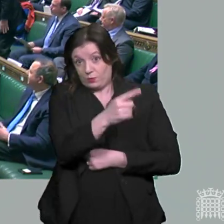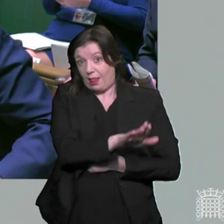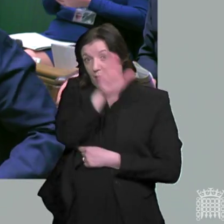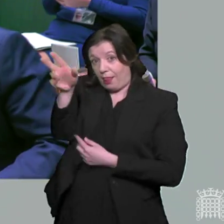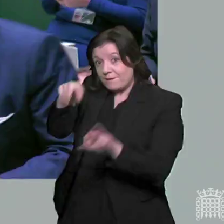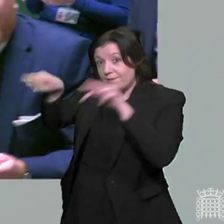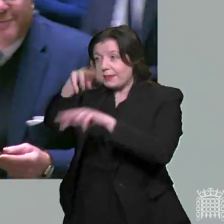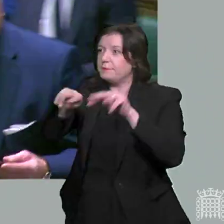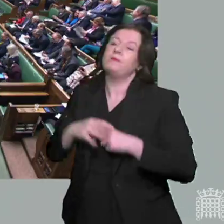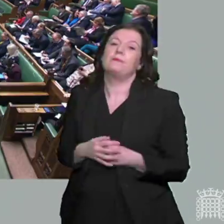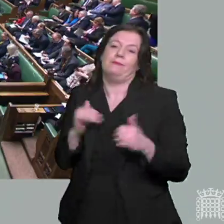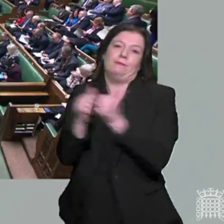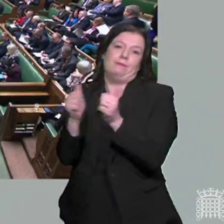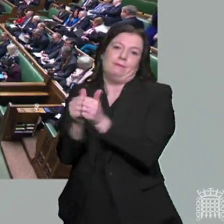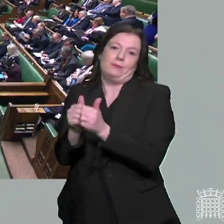Yes and yes.